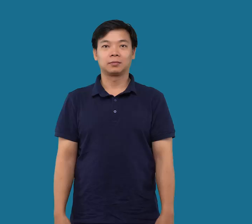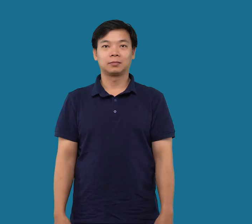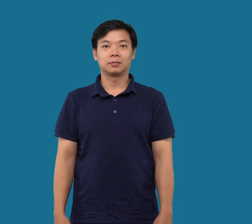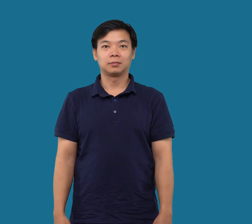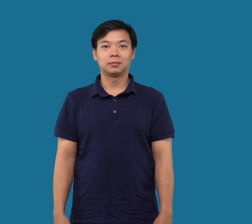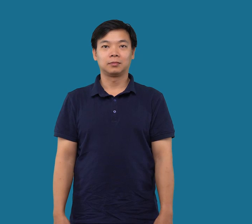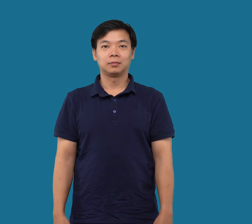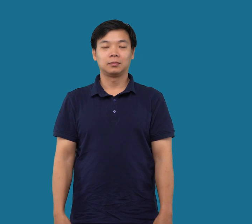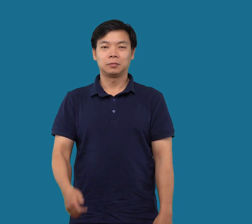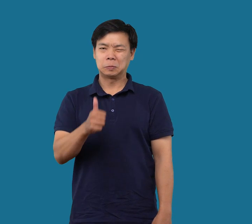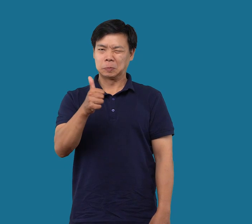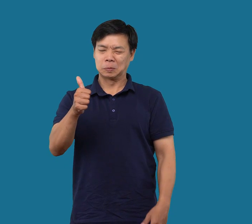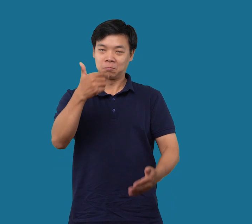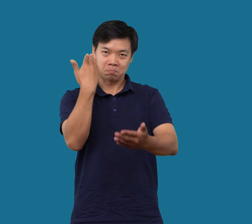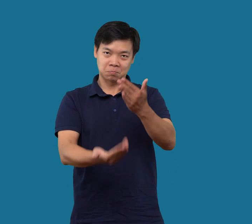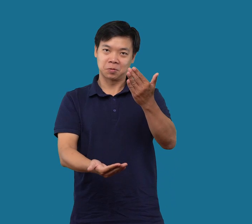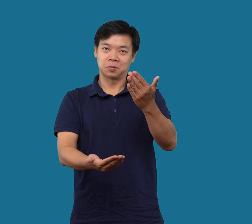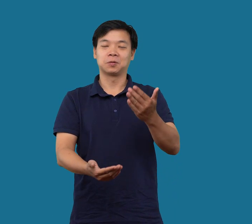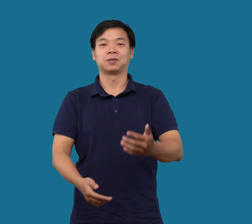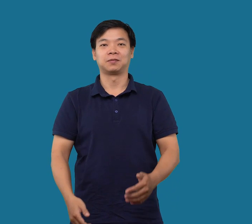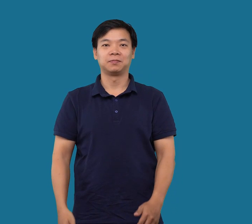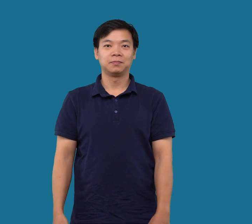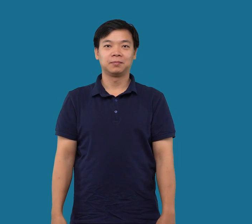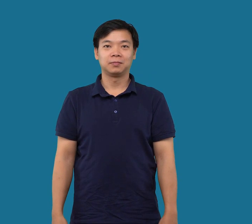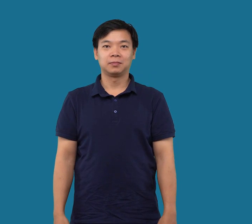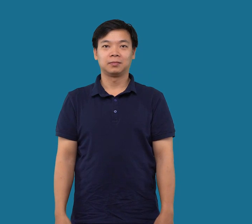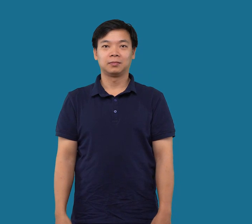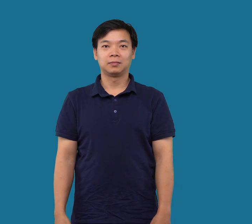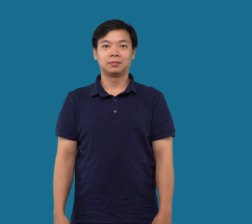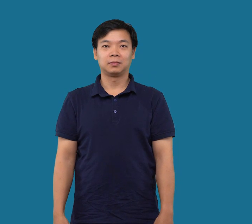hiện đại